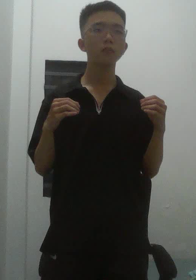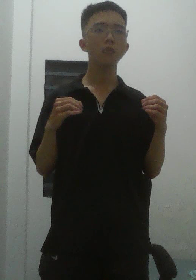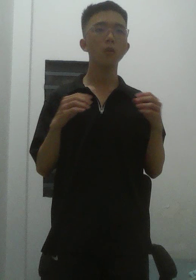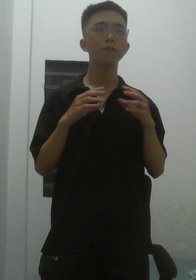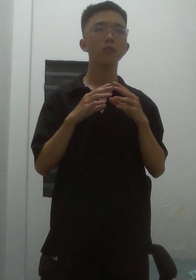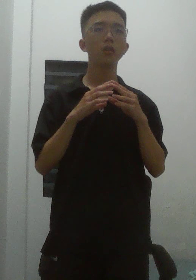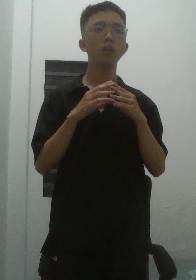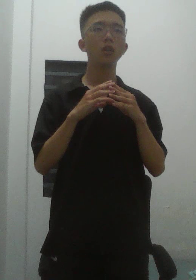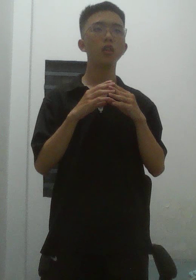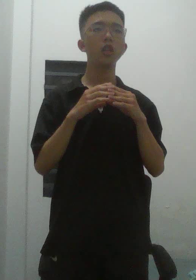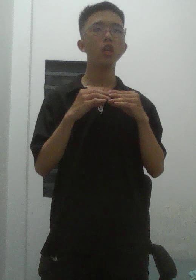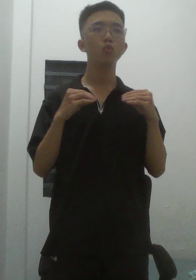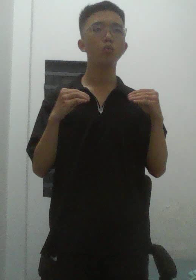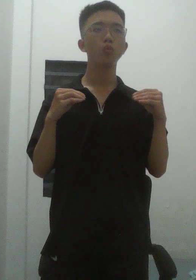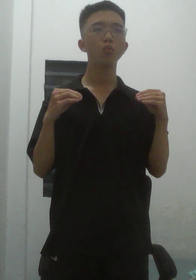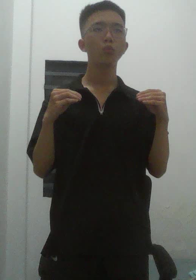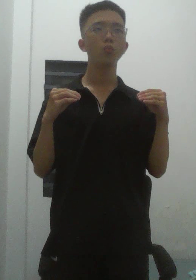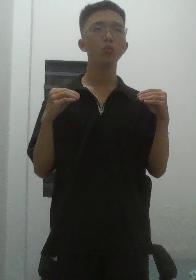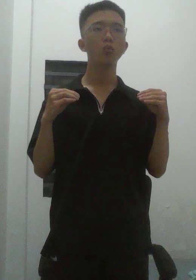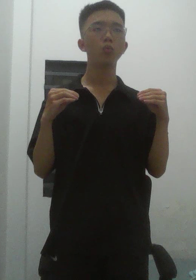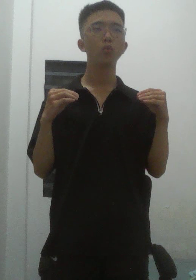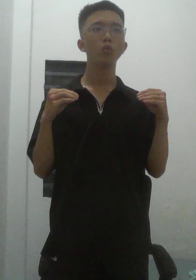nhieu